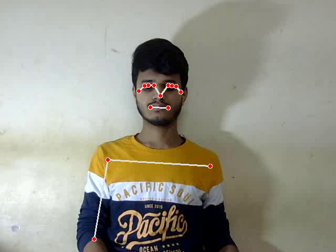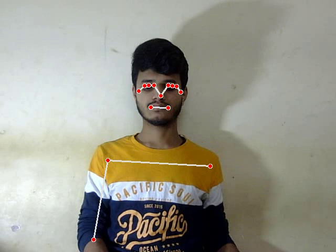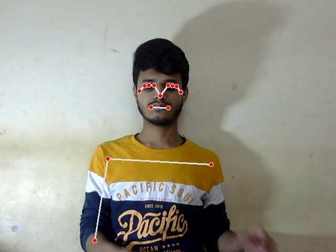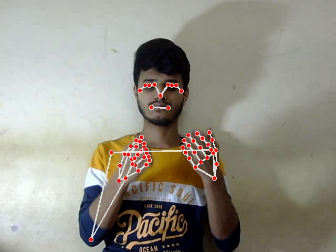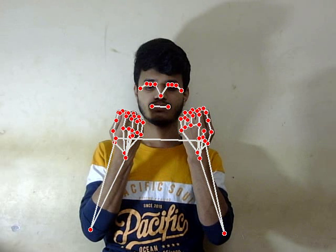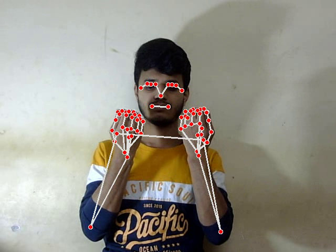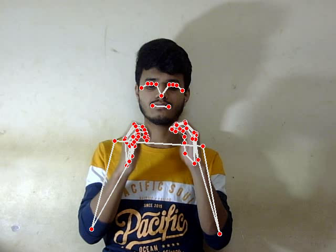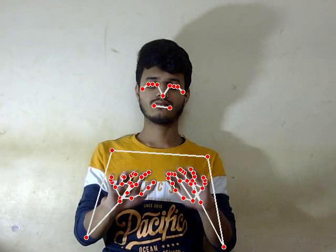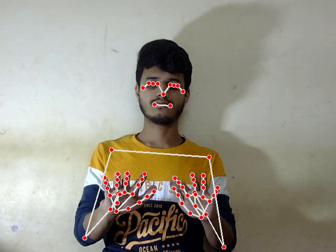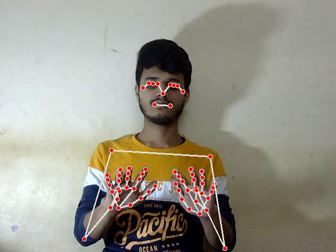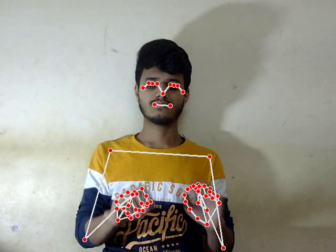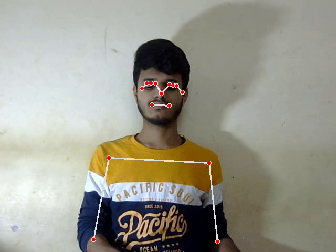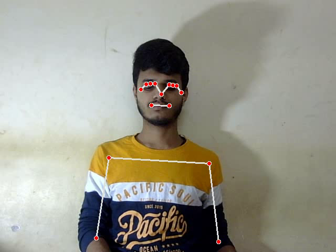finish